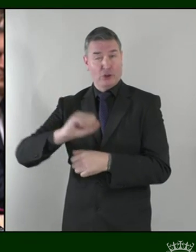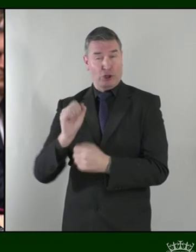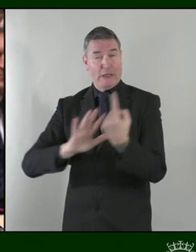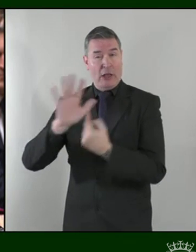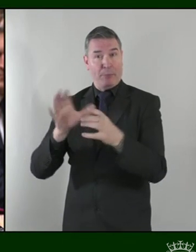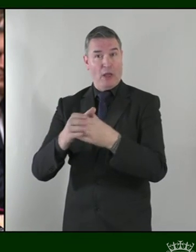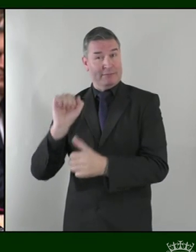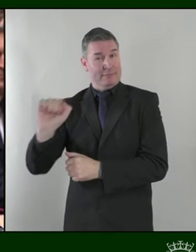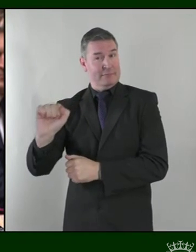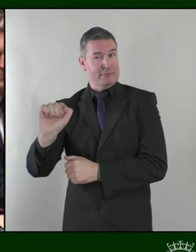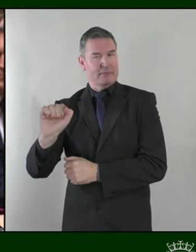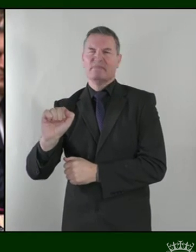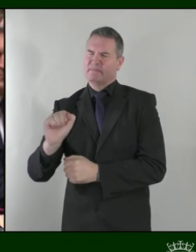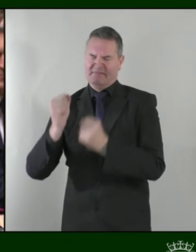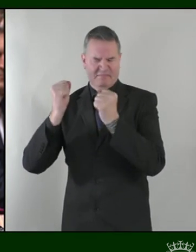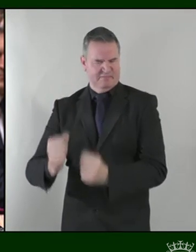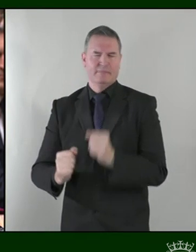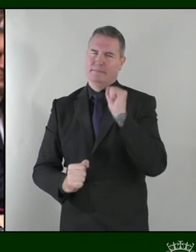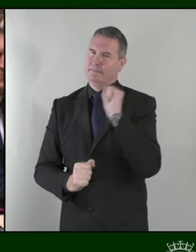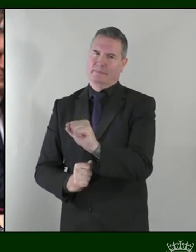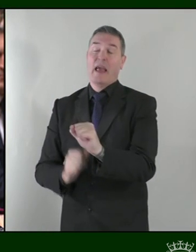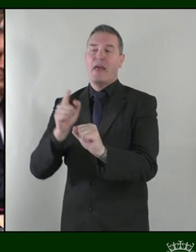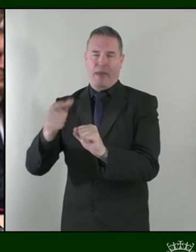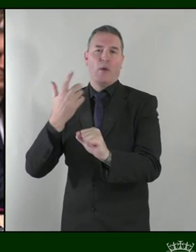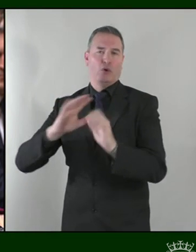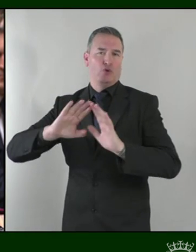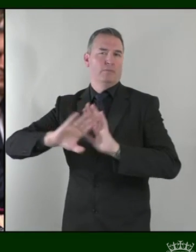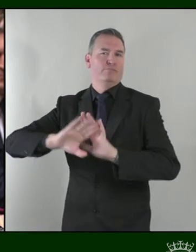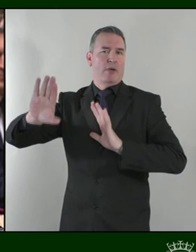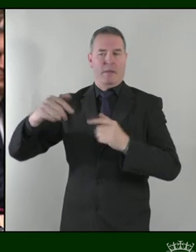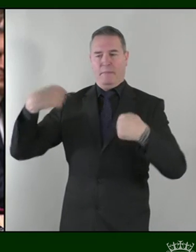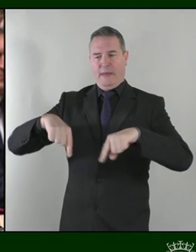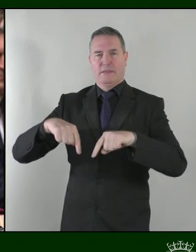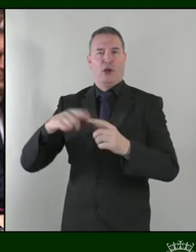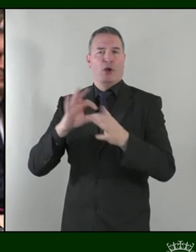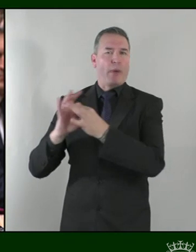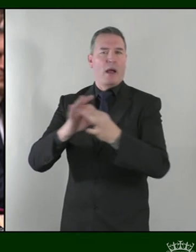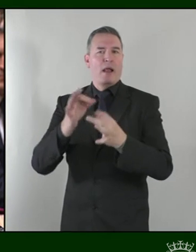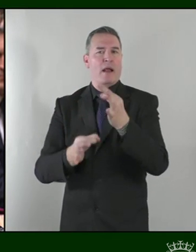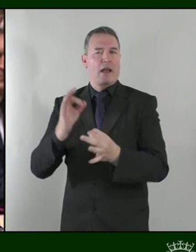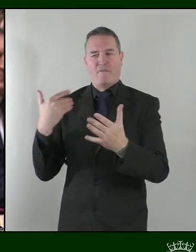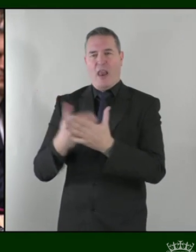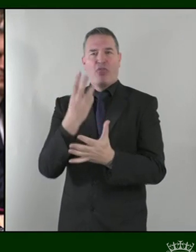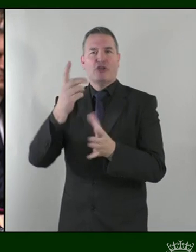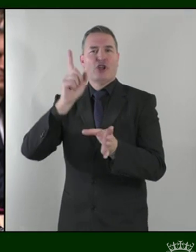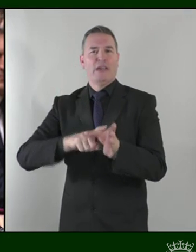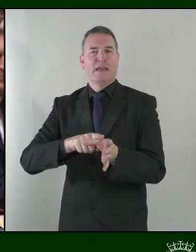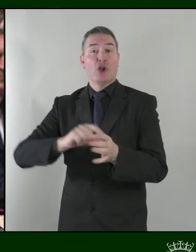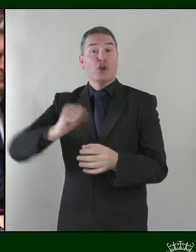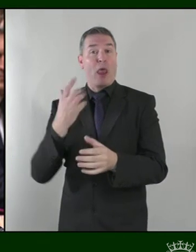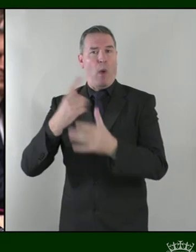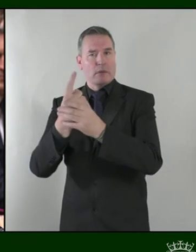They would break up the most successful political partnership of the last 300 years.